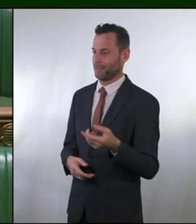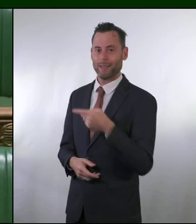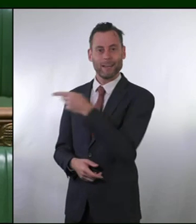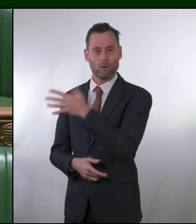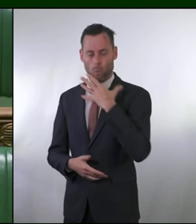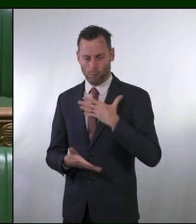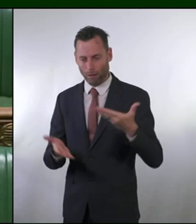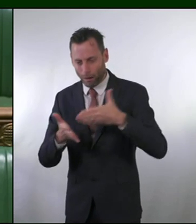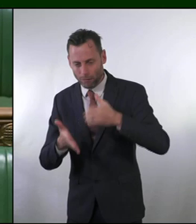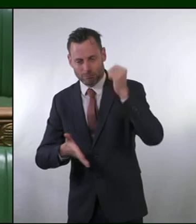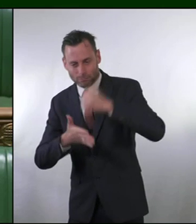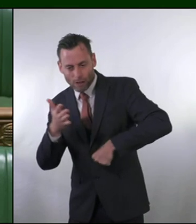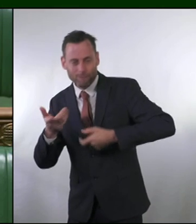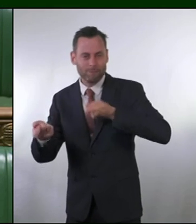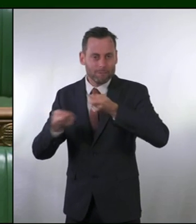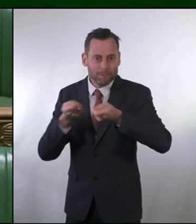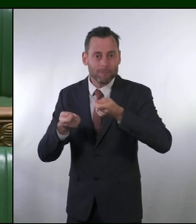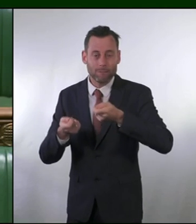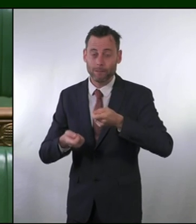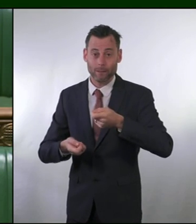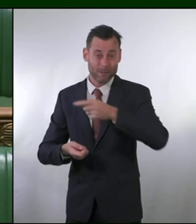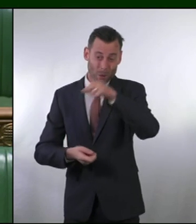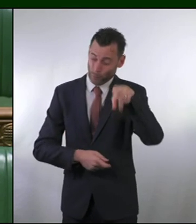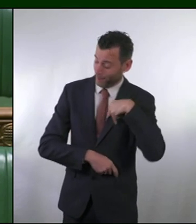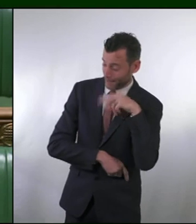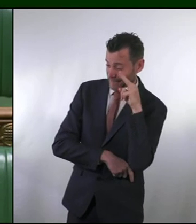Everybody can see what he is doing.